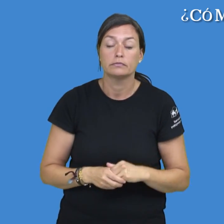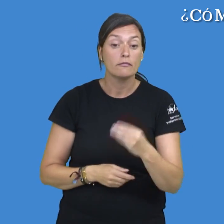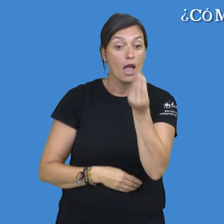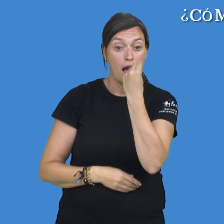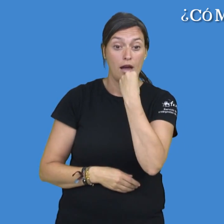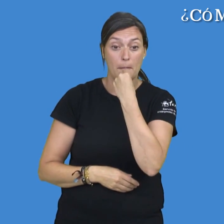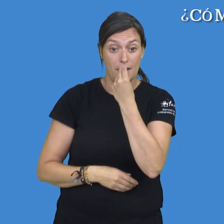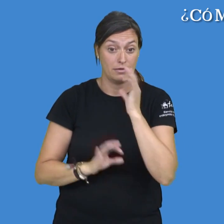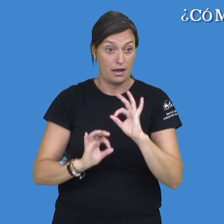comer